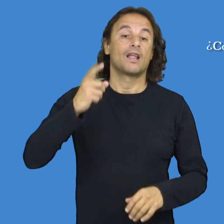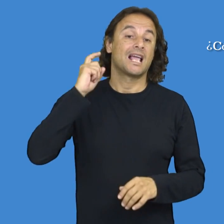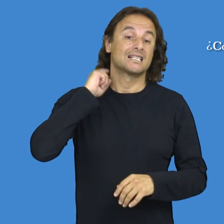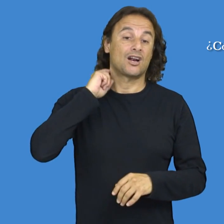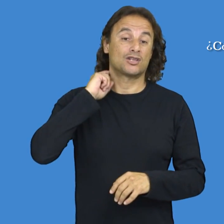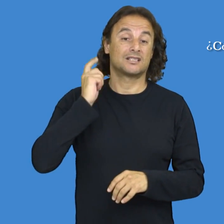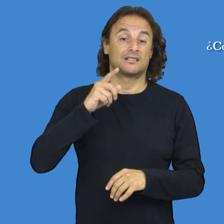meningitis